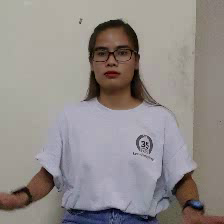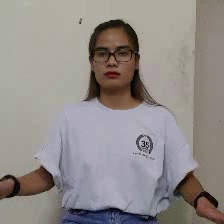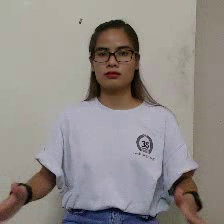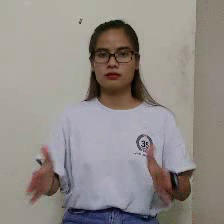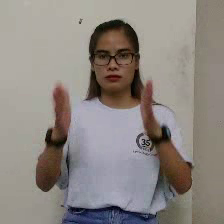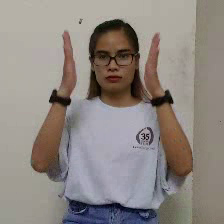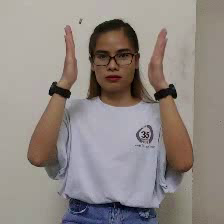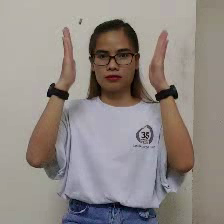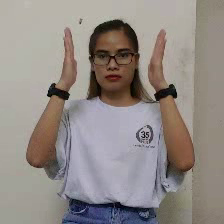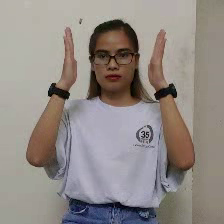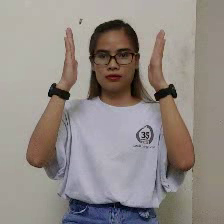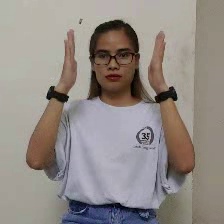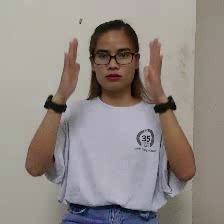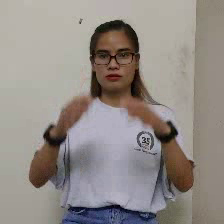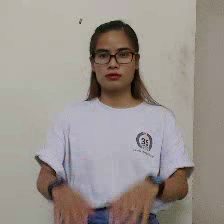Chạy